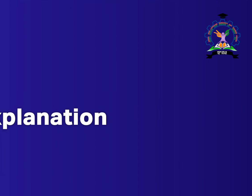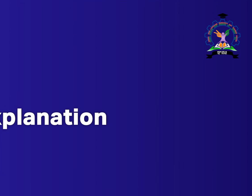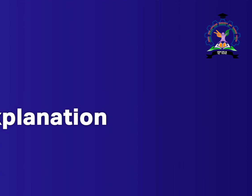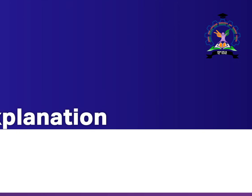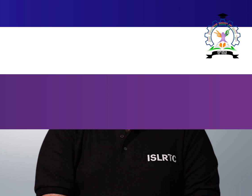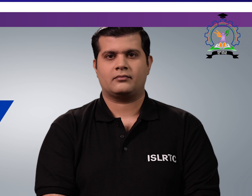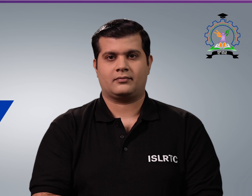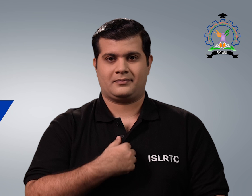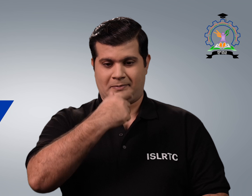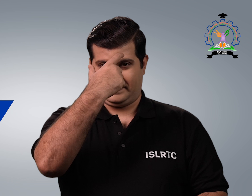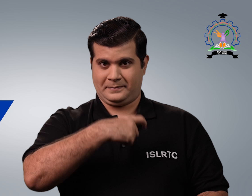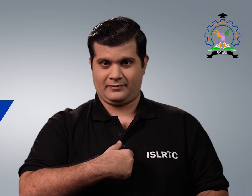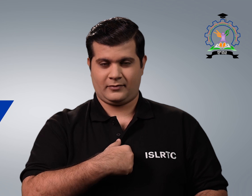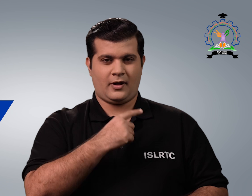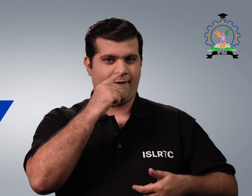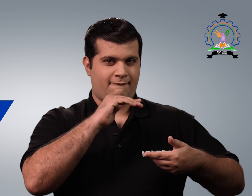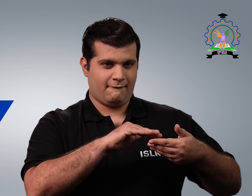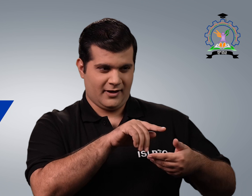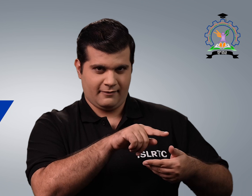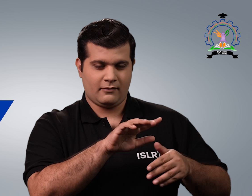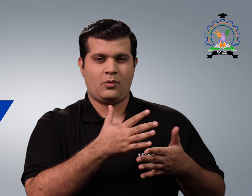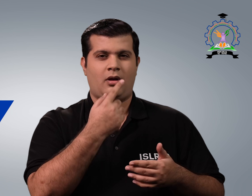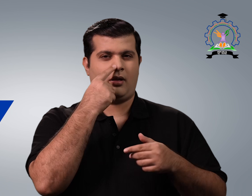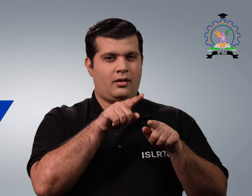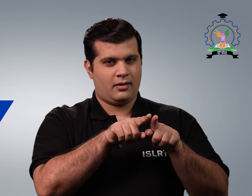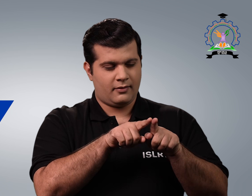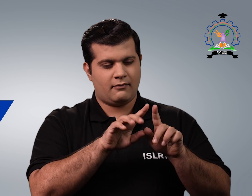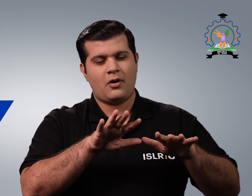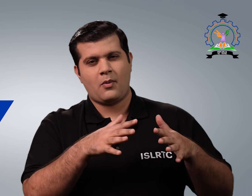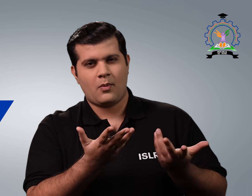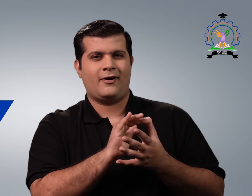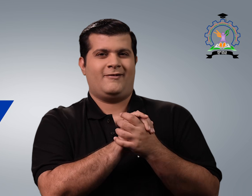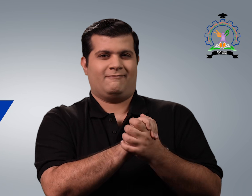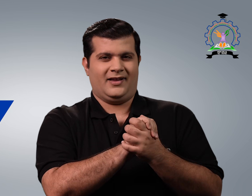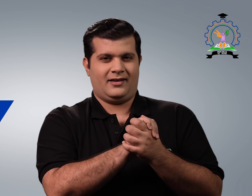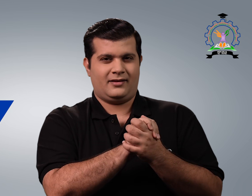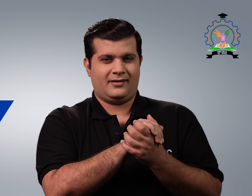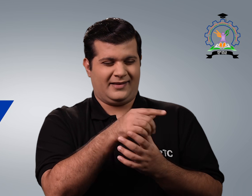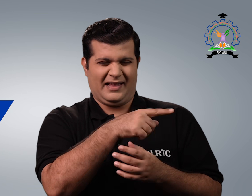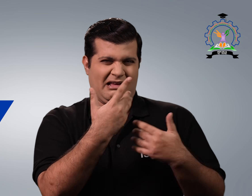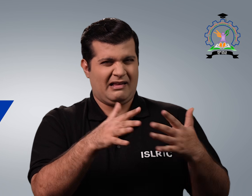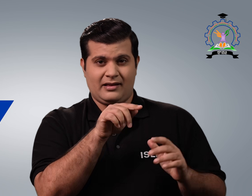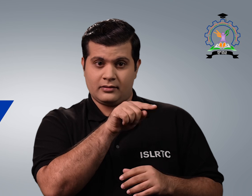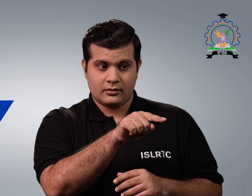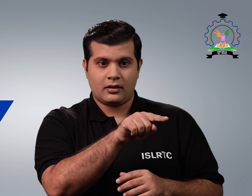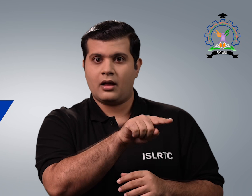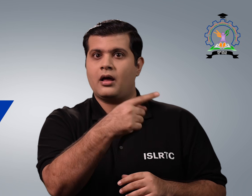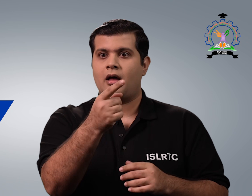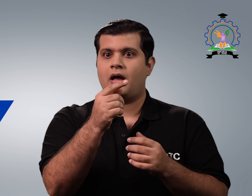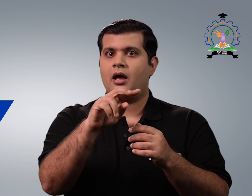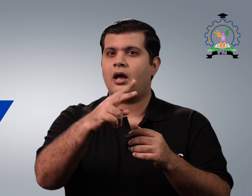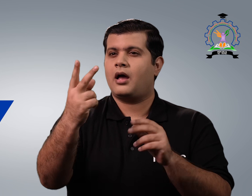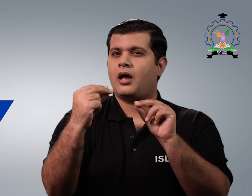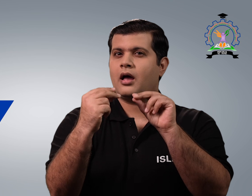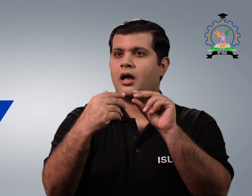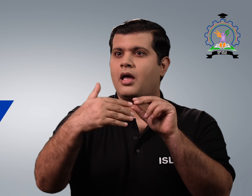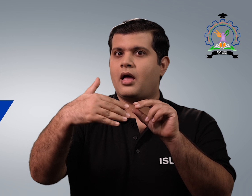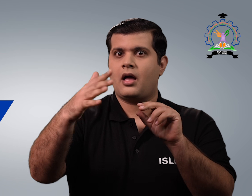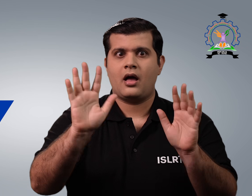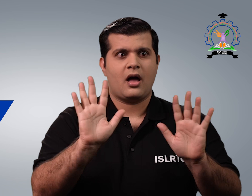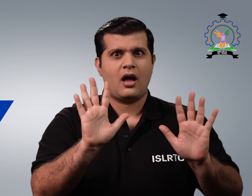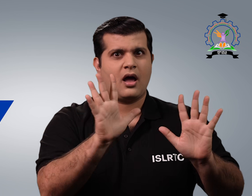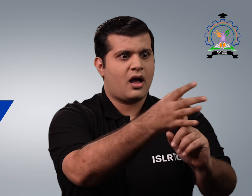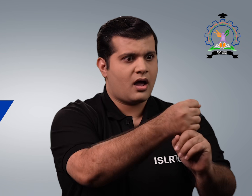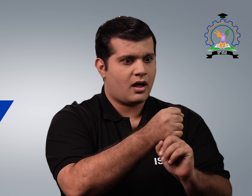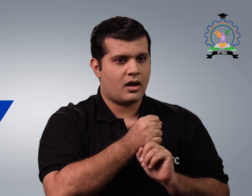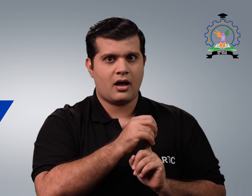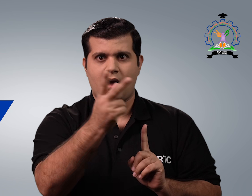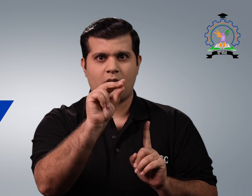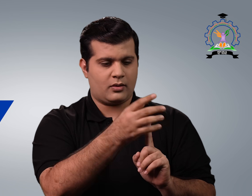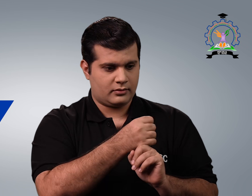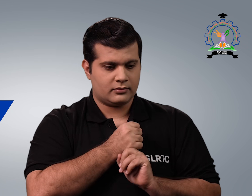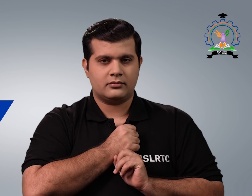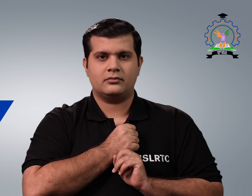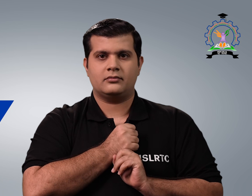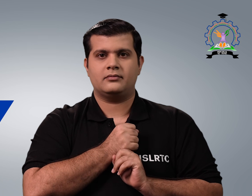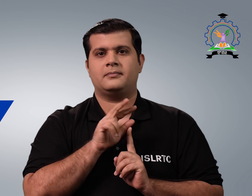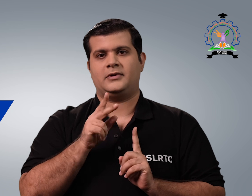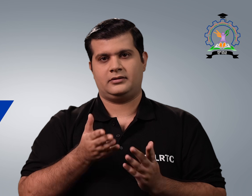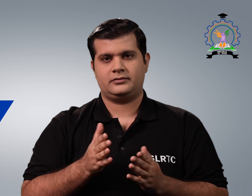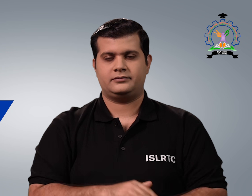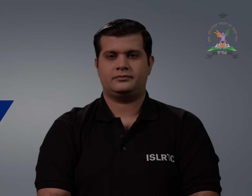A person might feel possessive when their wife, girlfriend, or friend is talking to someone else, not giving them attention and that feeling is known as Possessiveness.